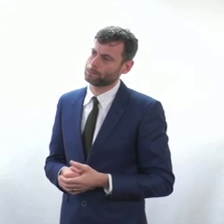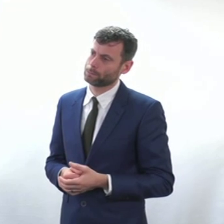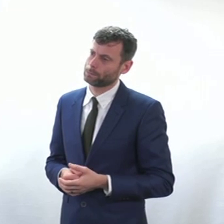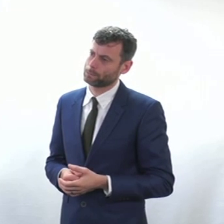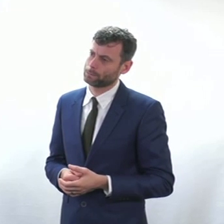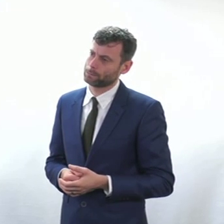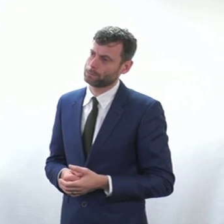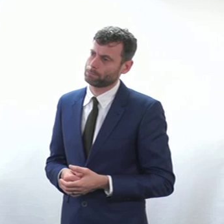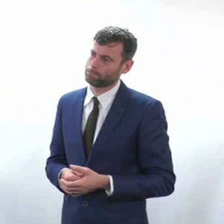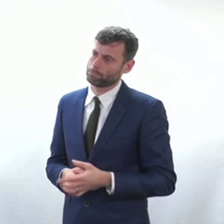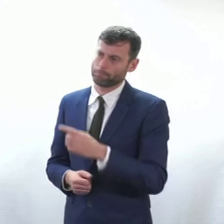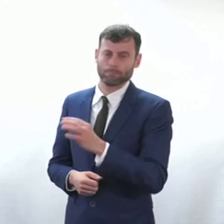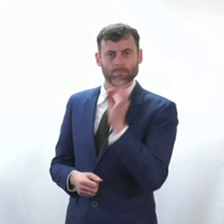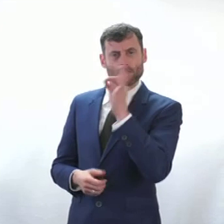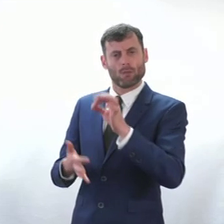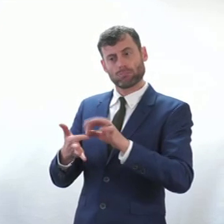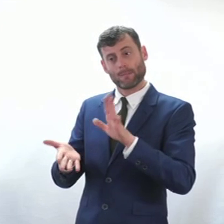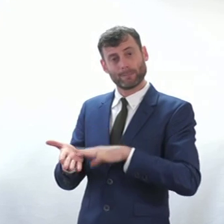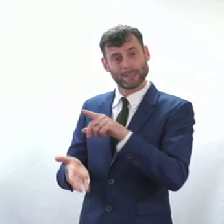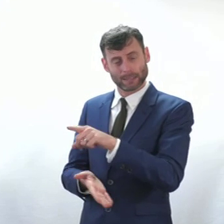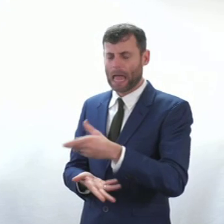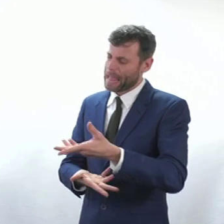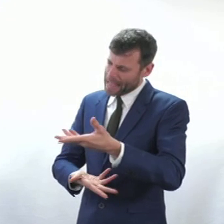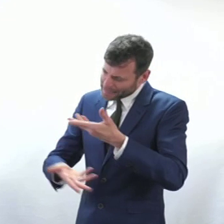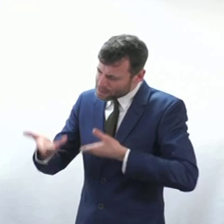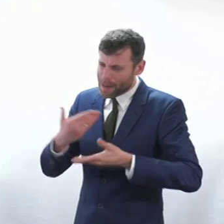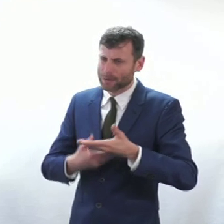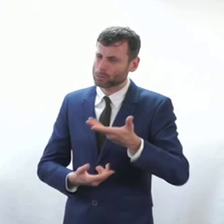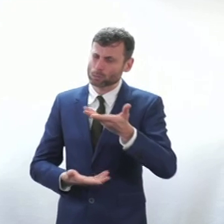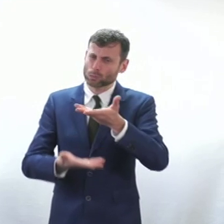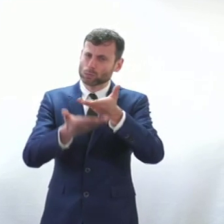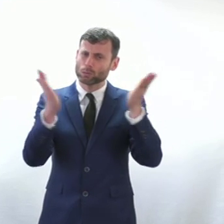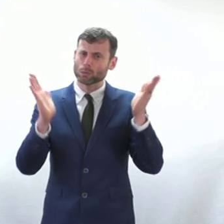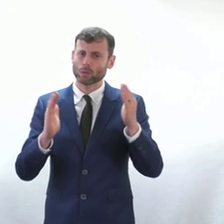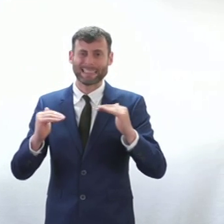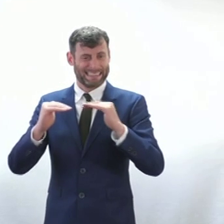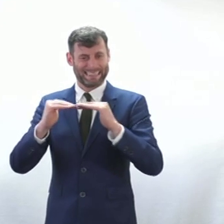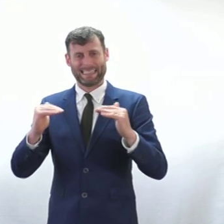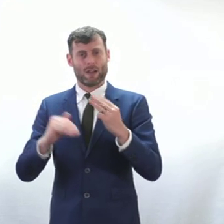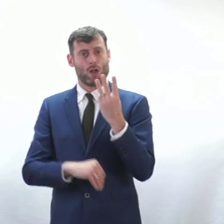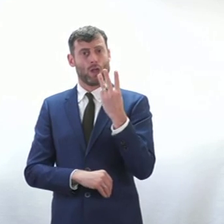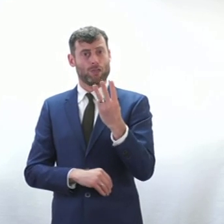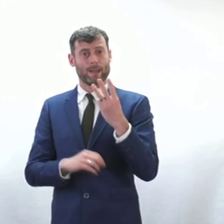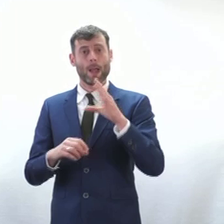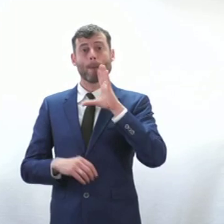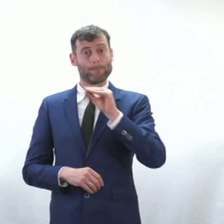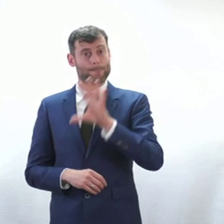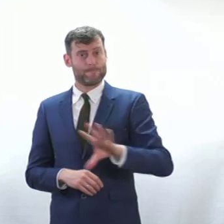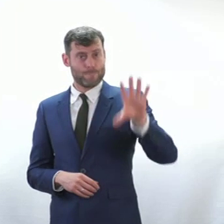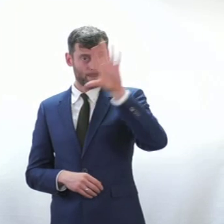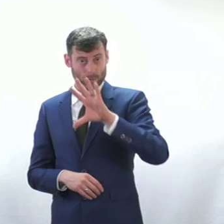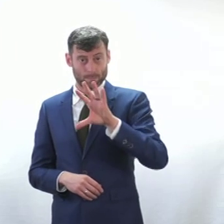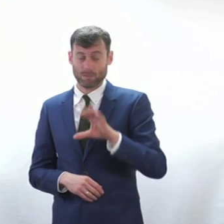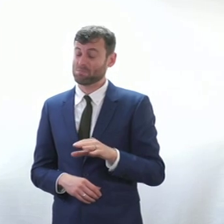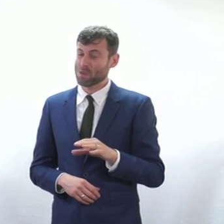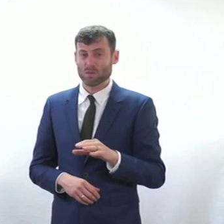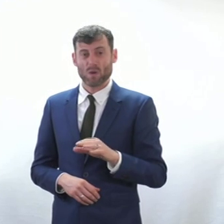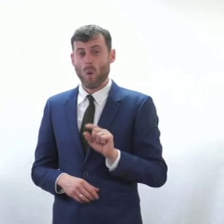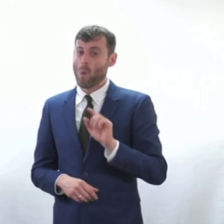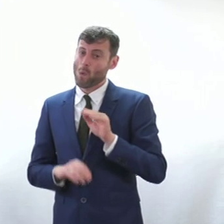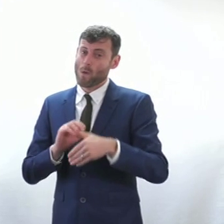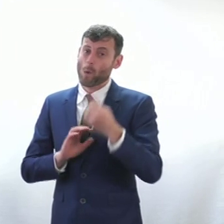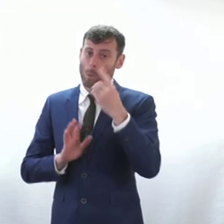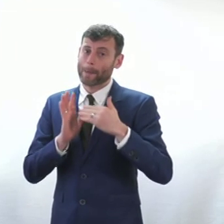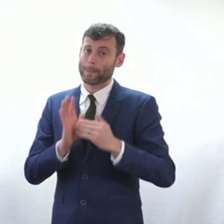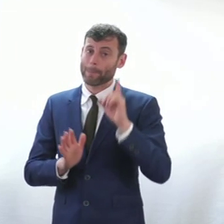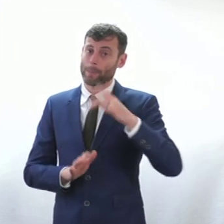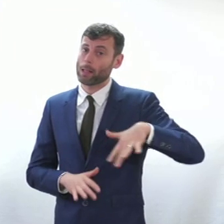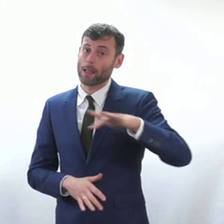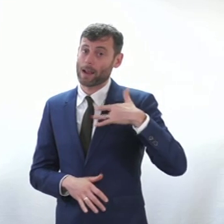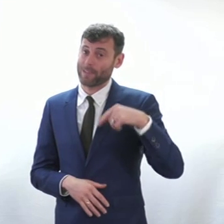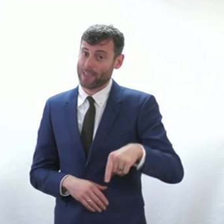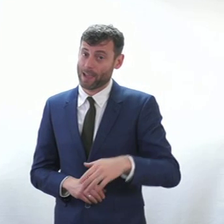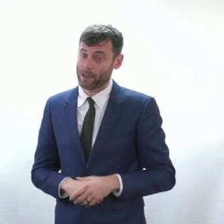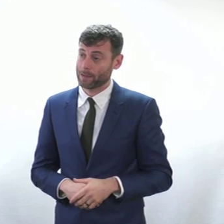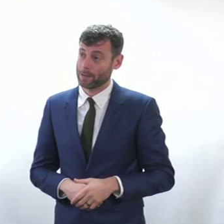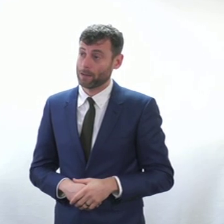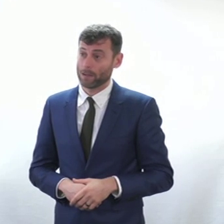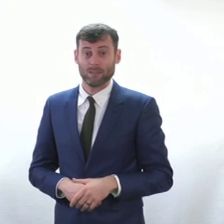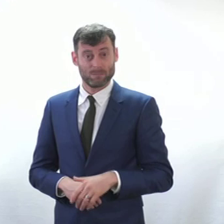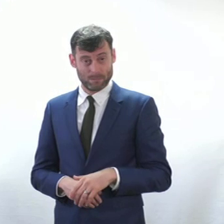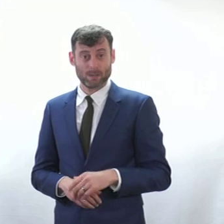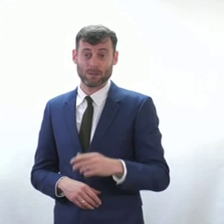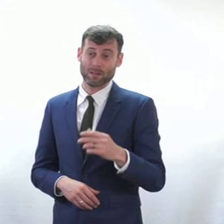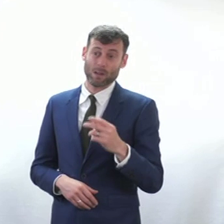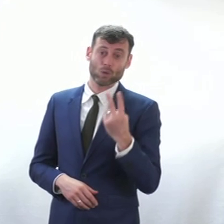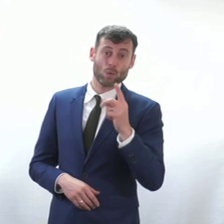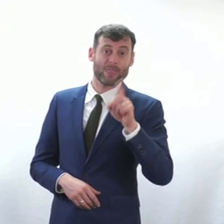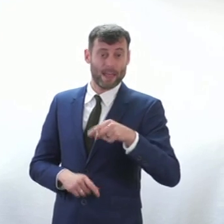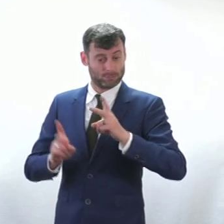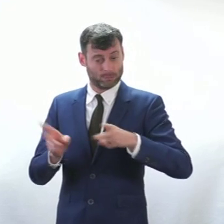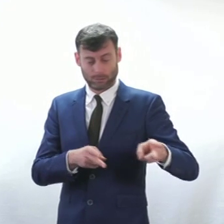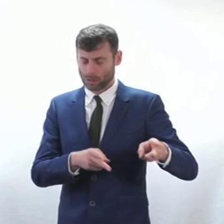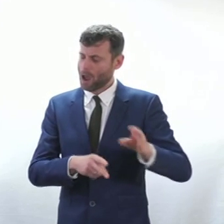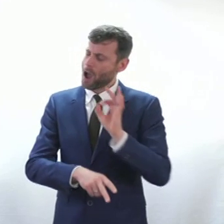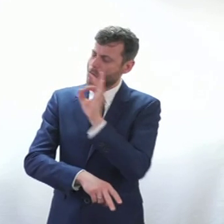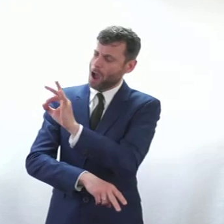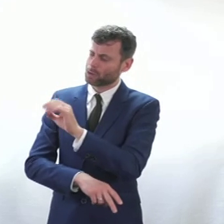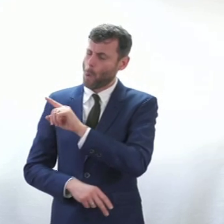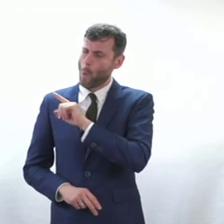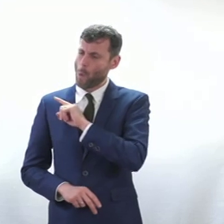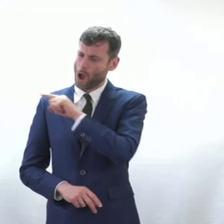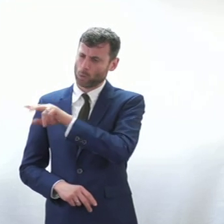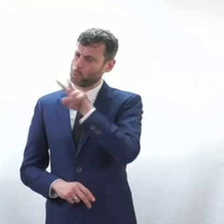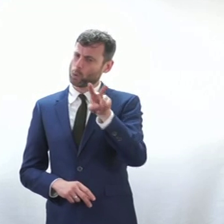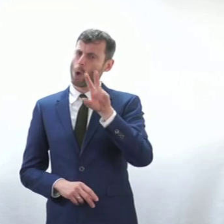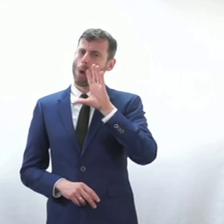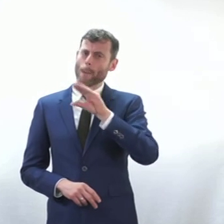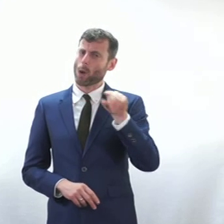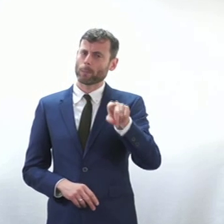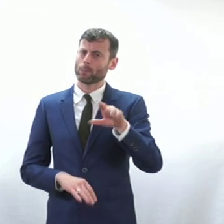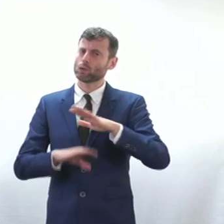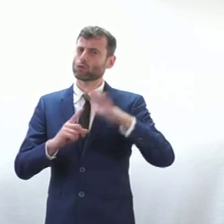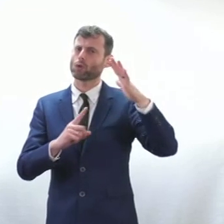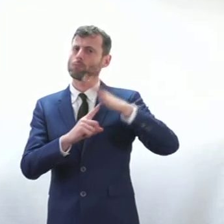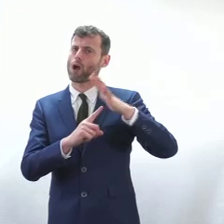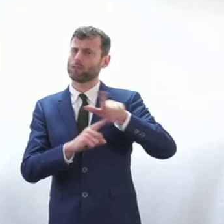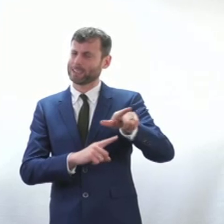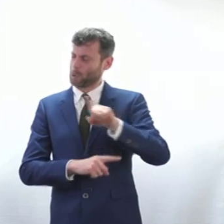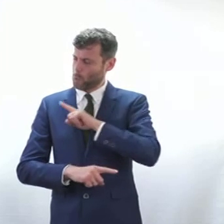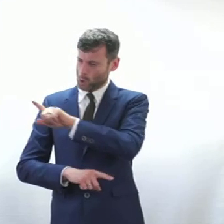Could the Prime Minister kindly explain to the people of tier 3 Birmingham, with a population of over 1 million and where almost 2,000 have lost their life, why he has not considered them a priority for receipt of the vaccine?